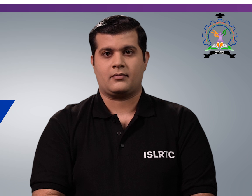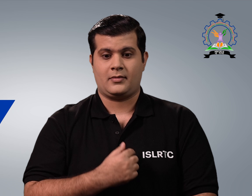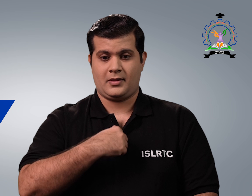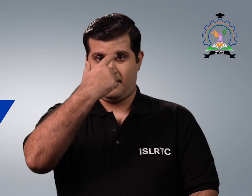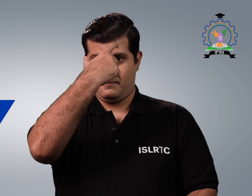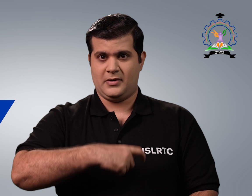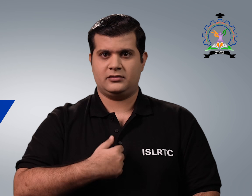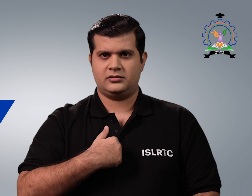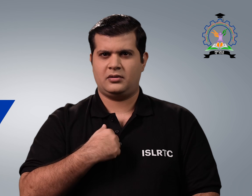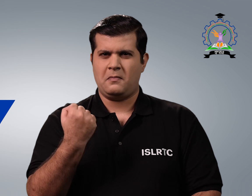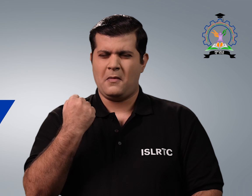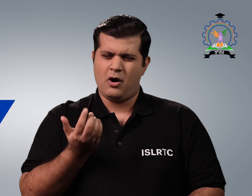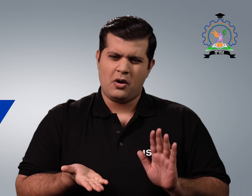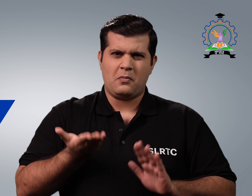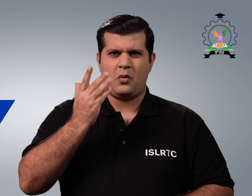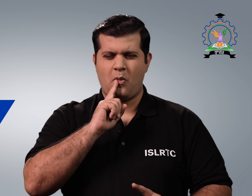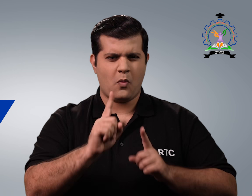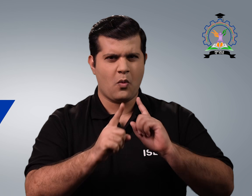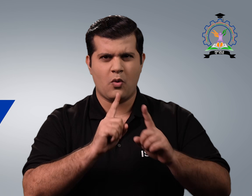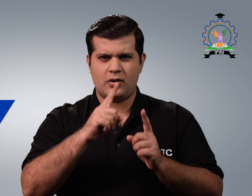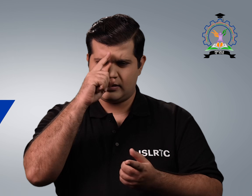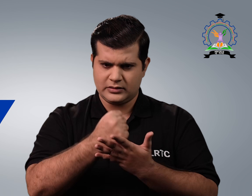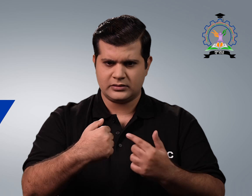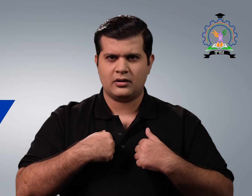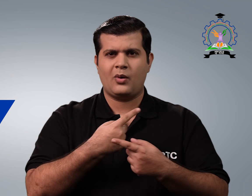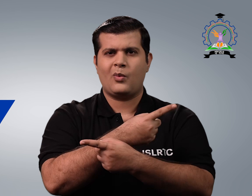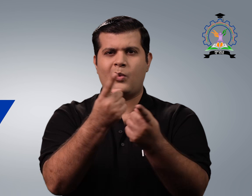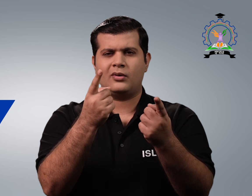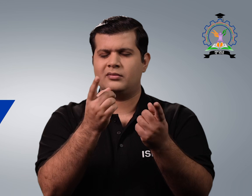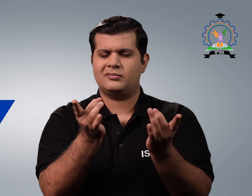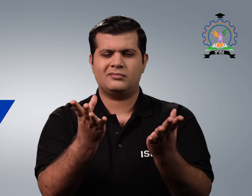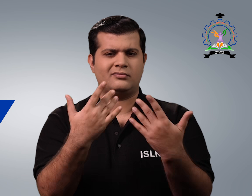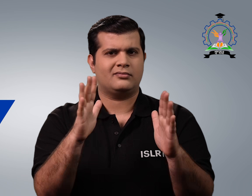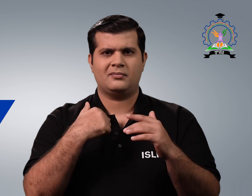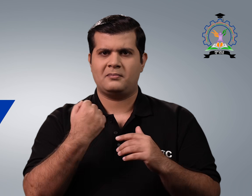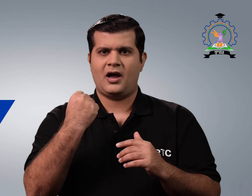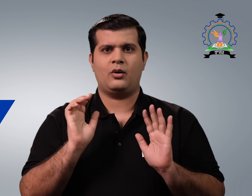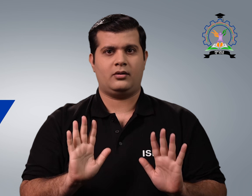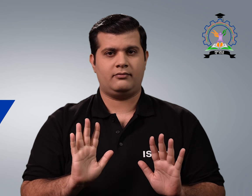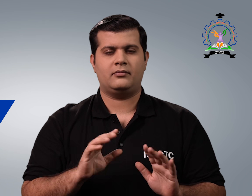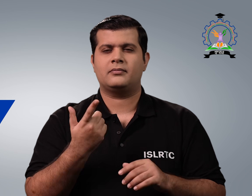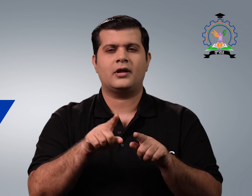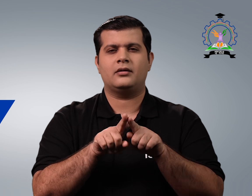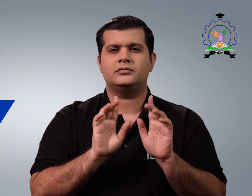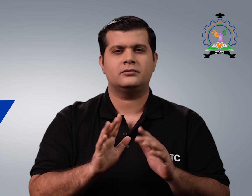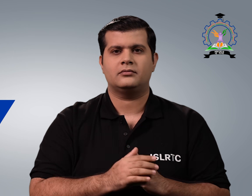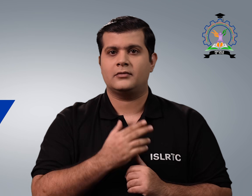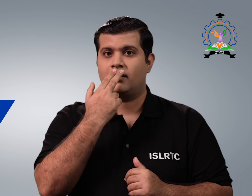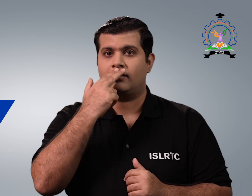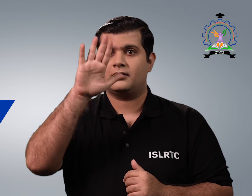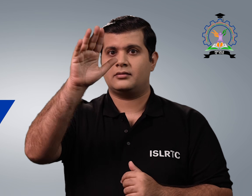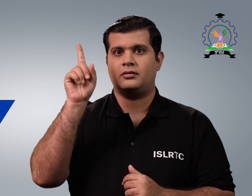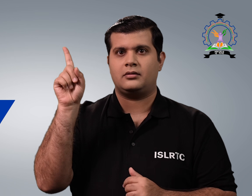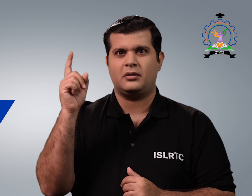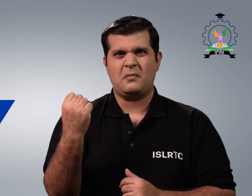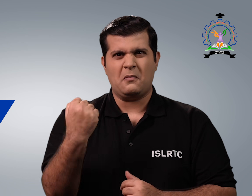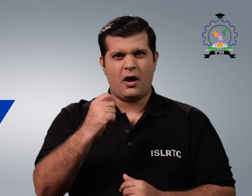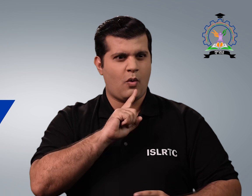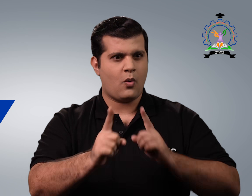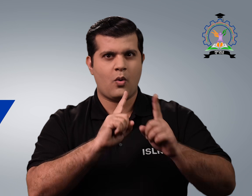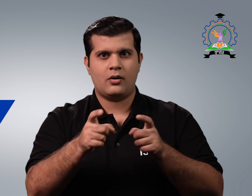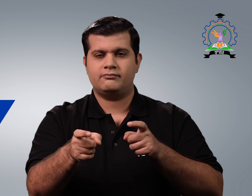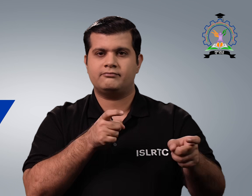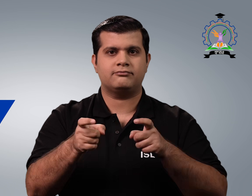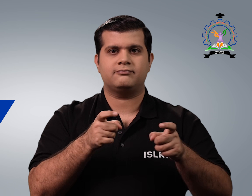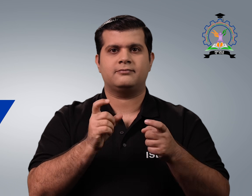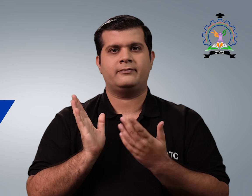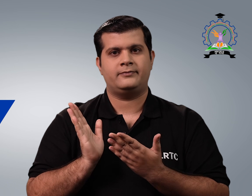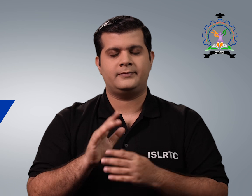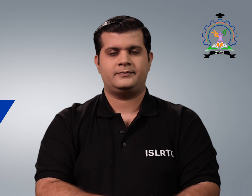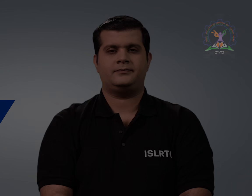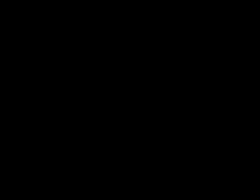A person who believes they the most powerful, disregards others and feels entitled to give orders. For Example- Hitler was highly dominant and controlling.